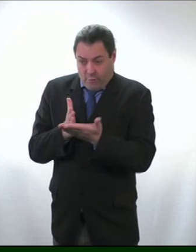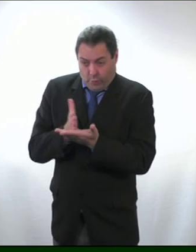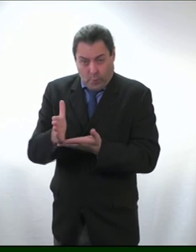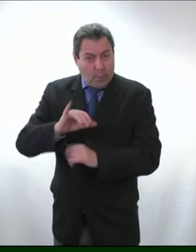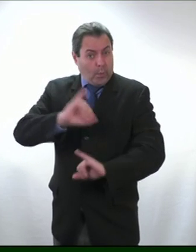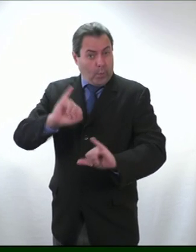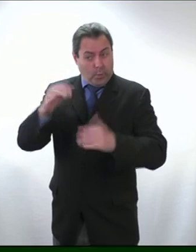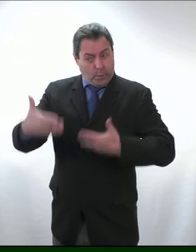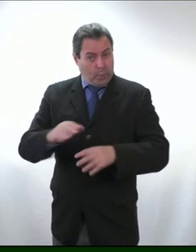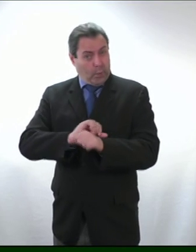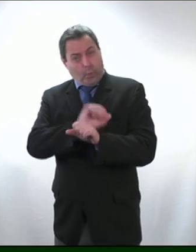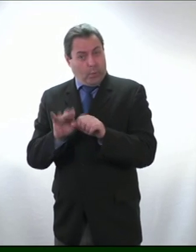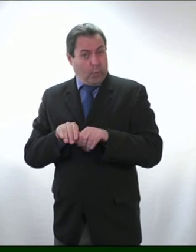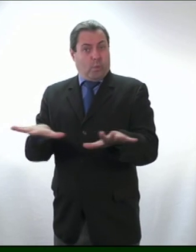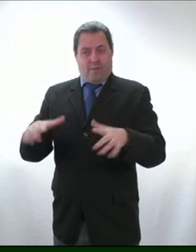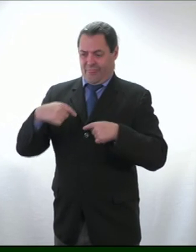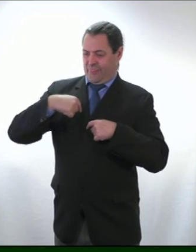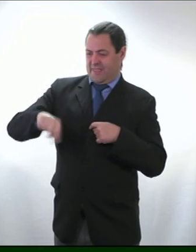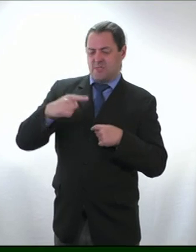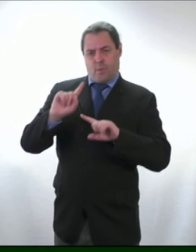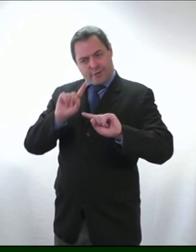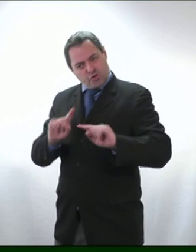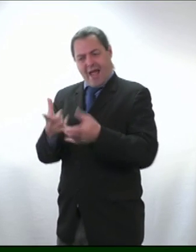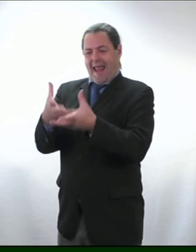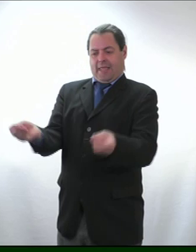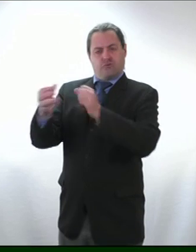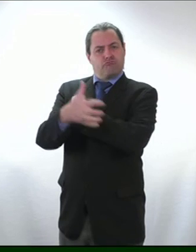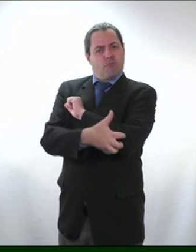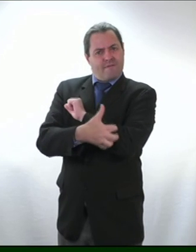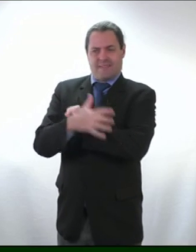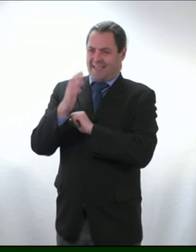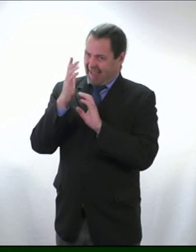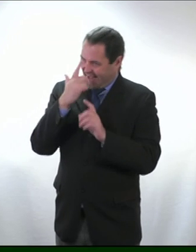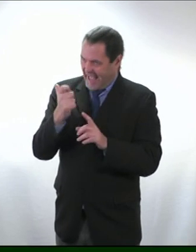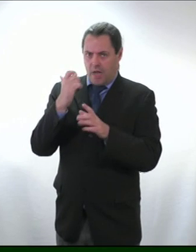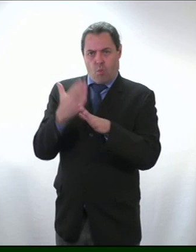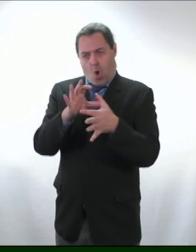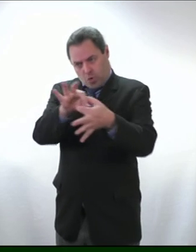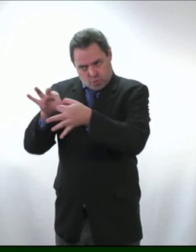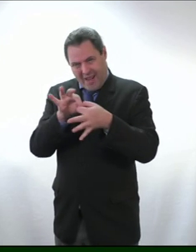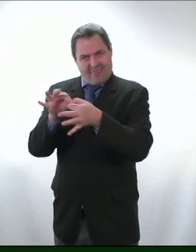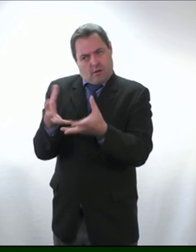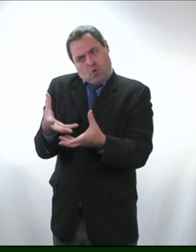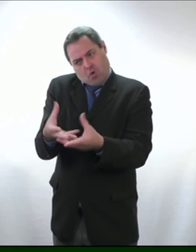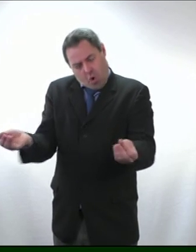Challenge Poverty Week is a moment for all of us to take unified action against poverty.